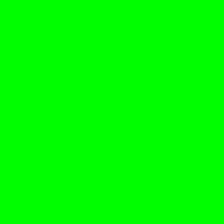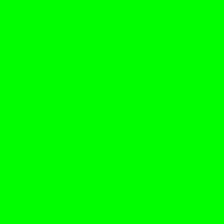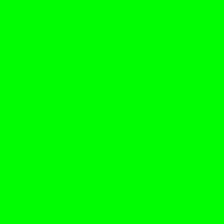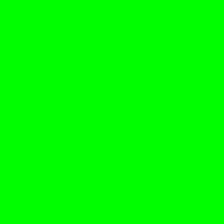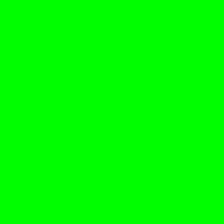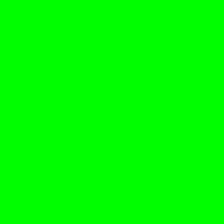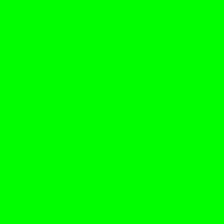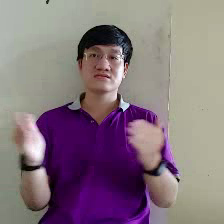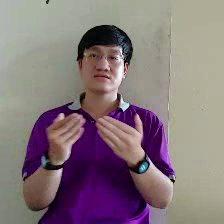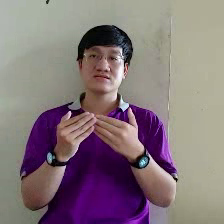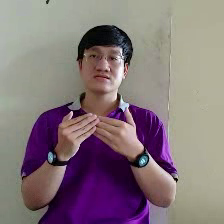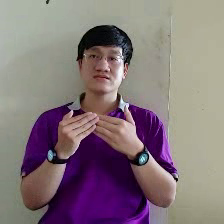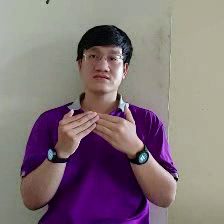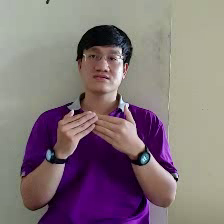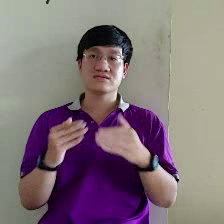Bế mạc